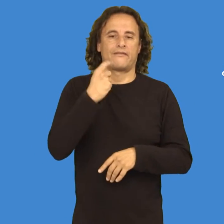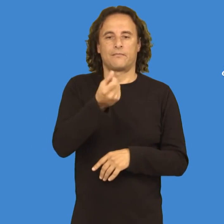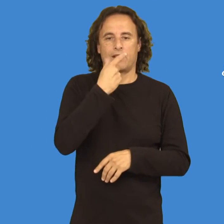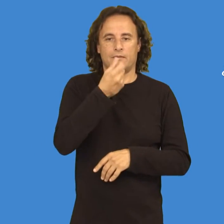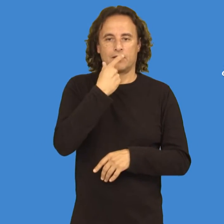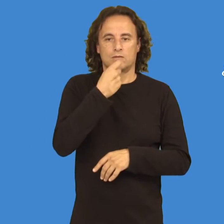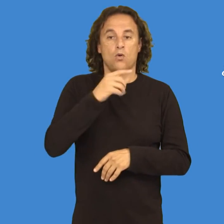droga